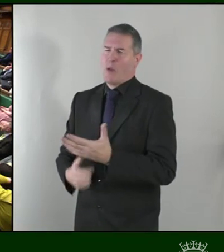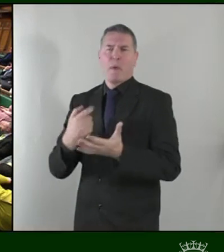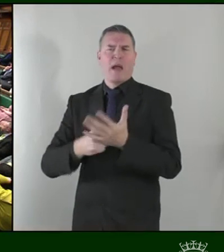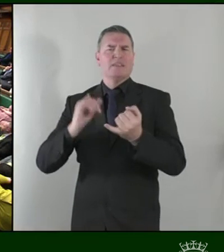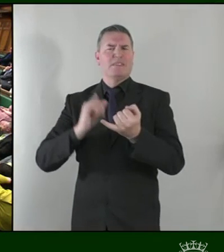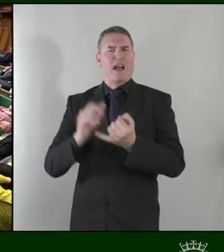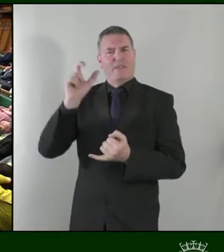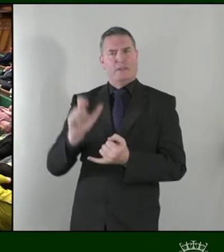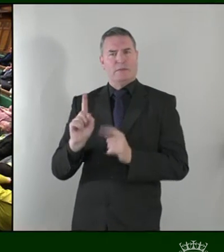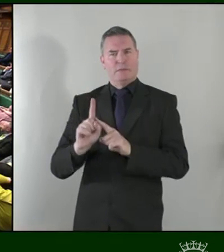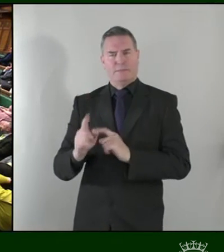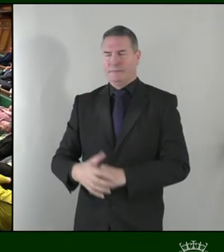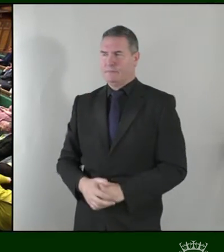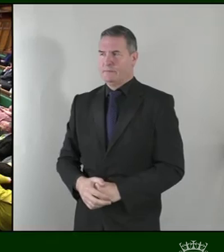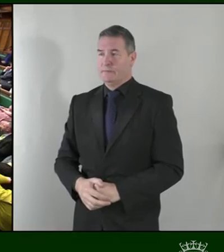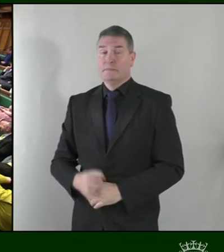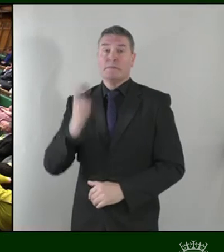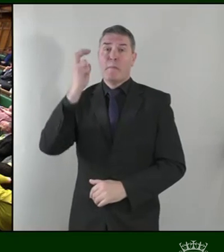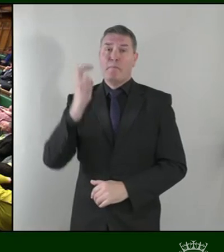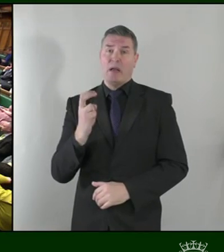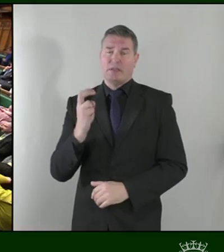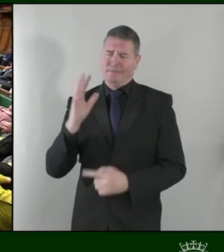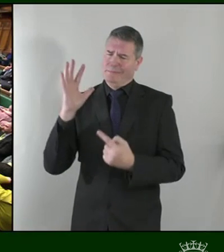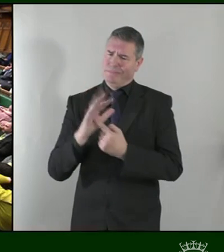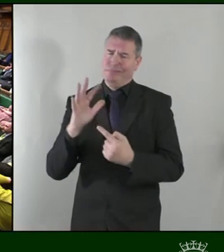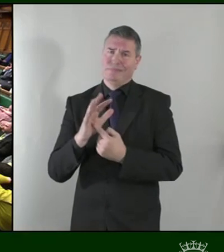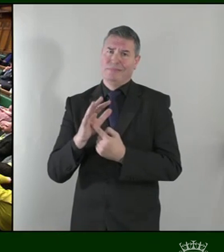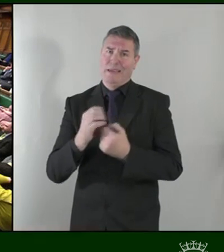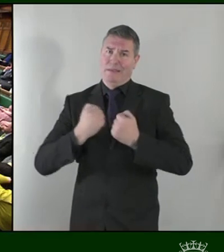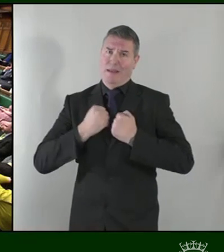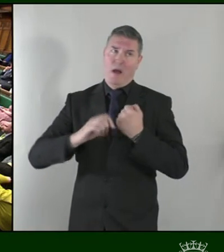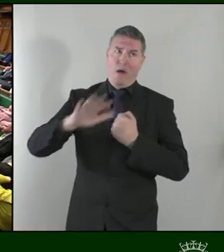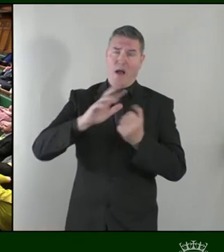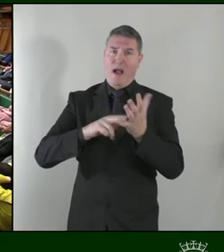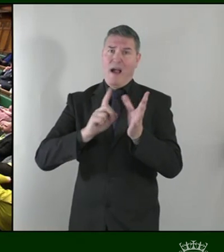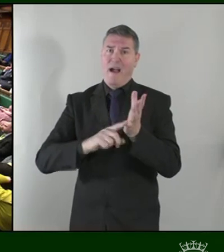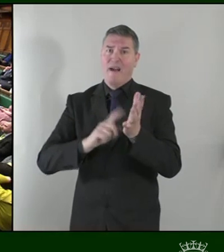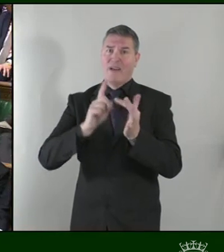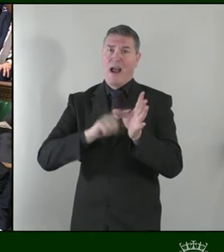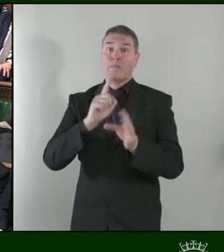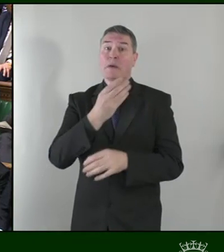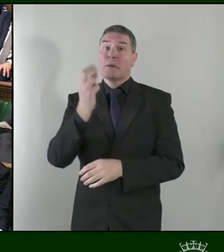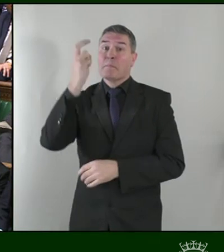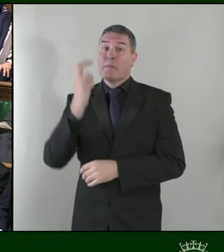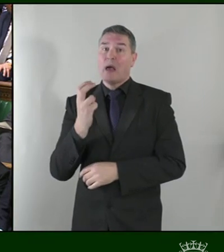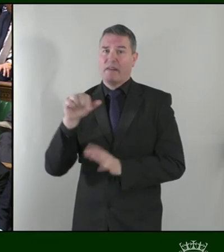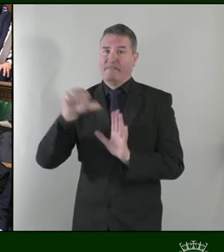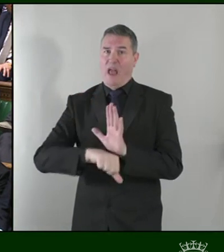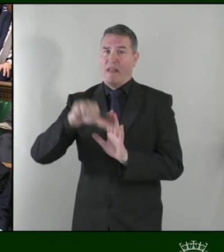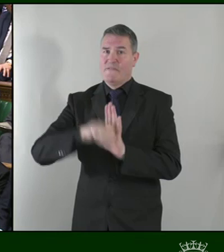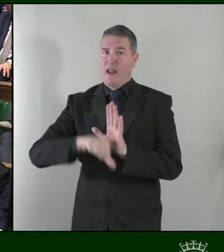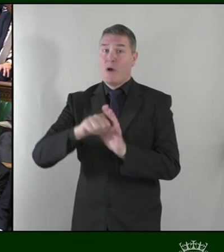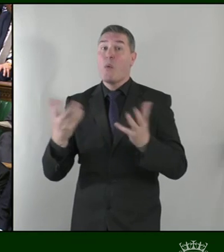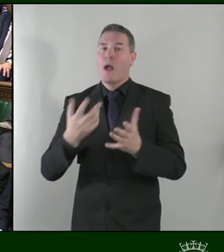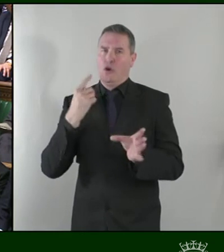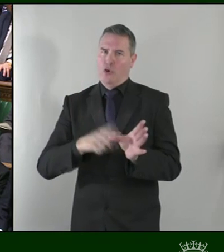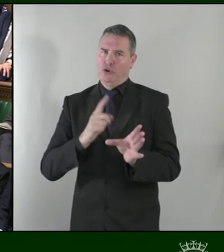Buses are a vital lifeline for residents in Rother Valley, but too often First Bus is letting down the people of South Yorkshire.